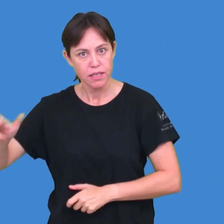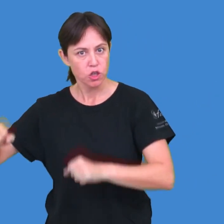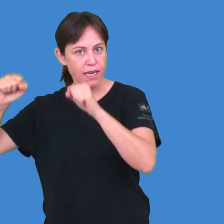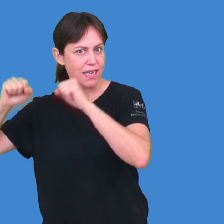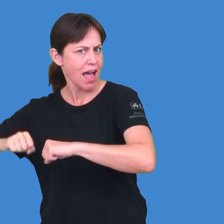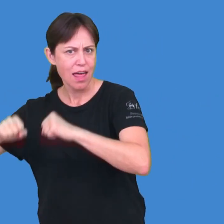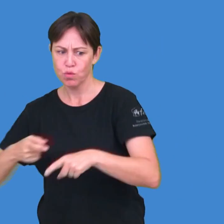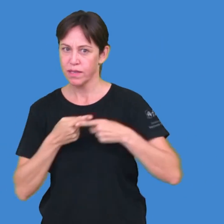mayor